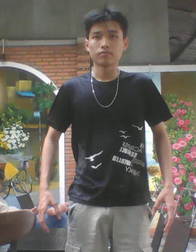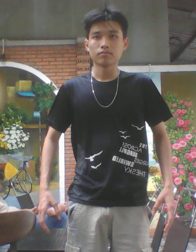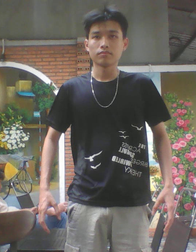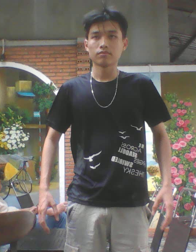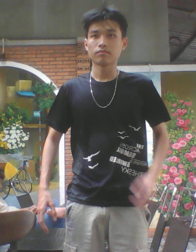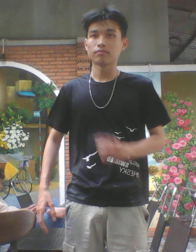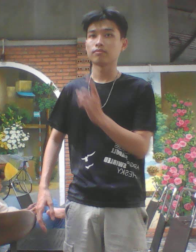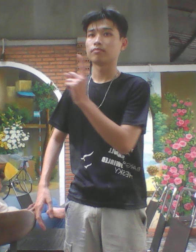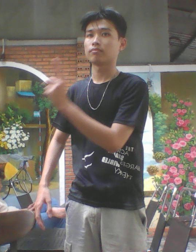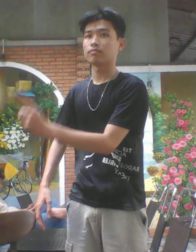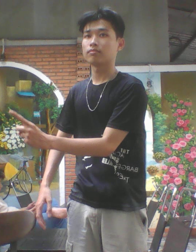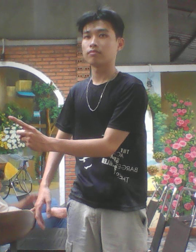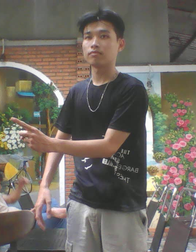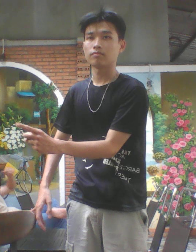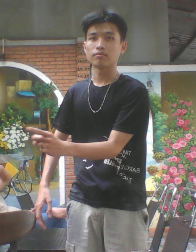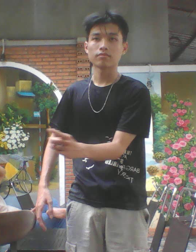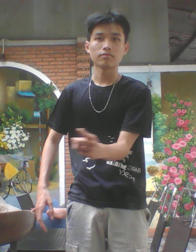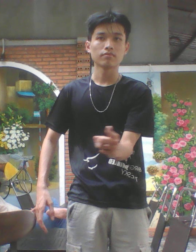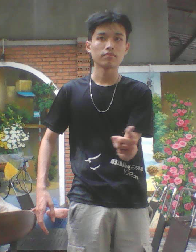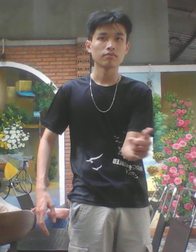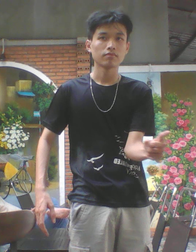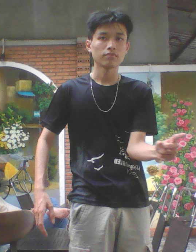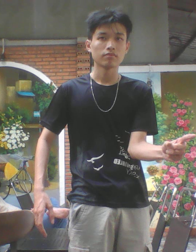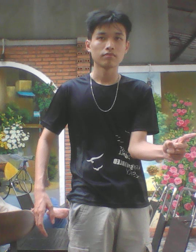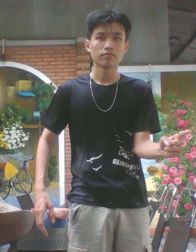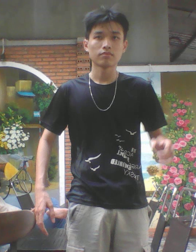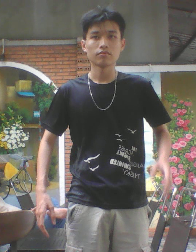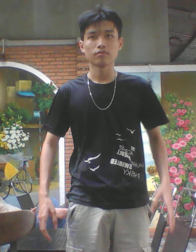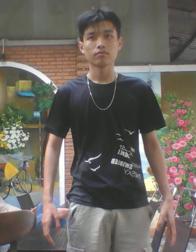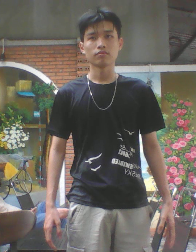cac ban